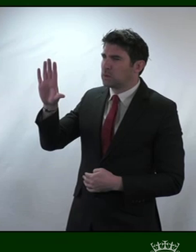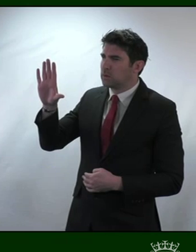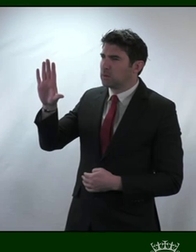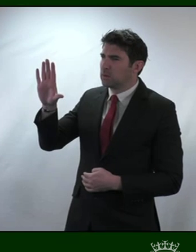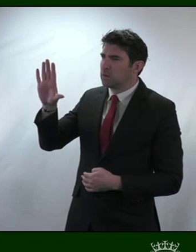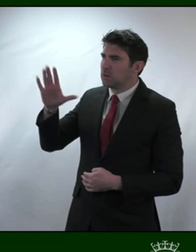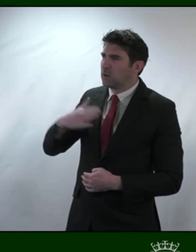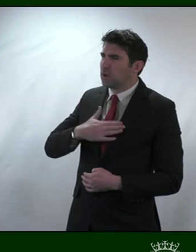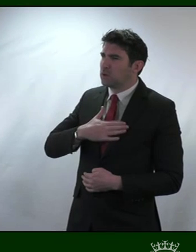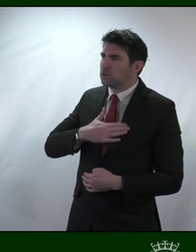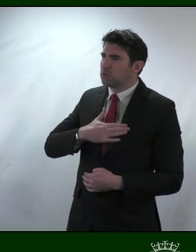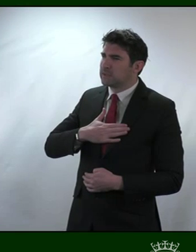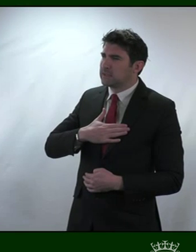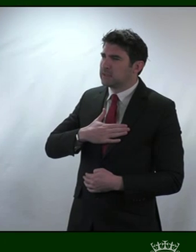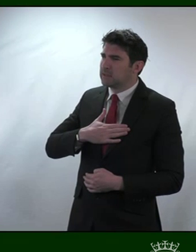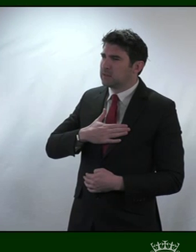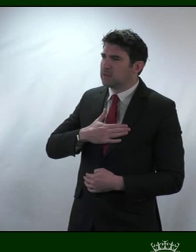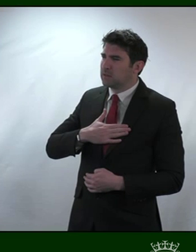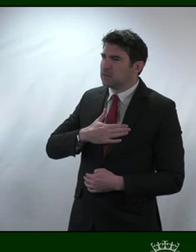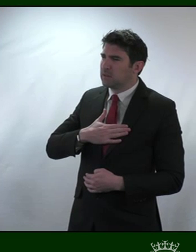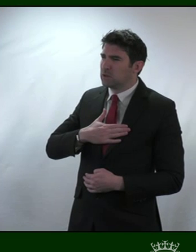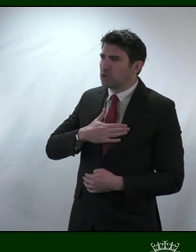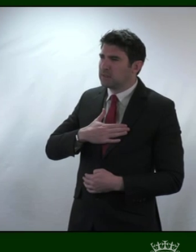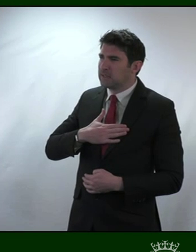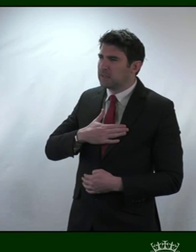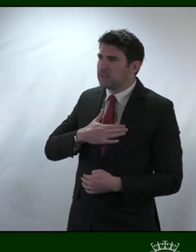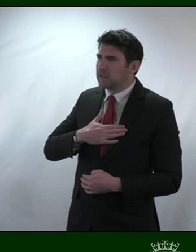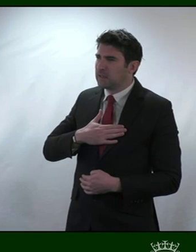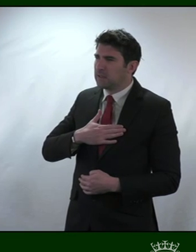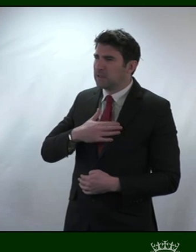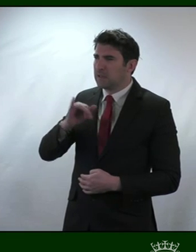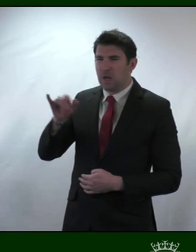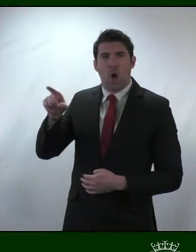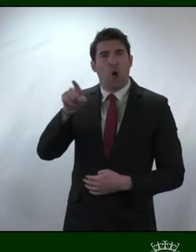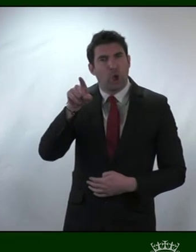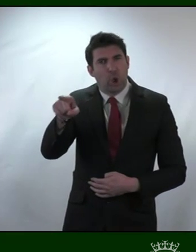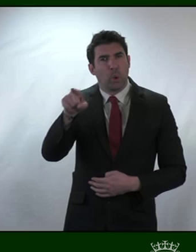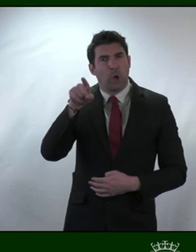Order. I am not responsible; the hon. Member keeps saying “you”, and honestly, I do not want to be responsible for any of this.